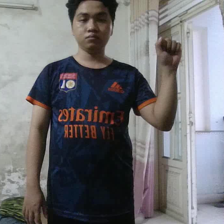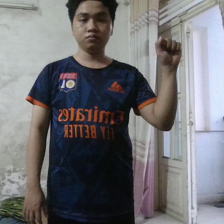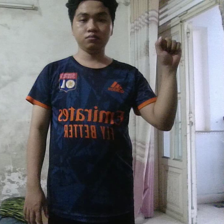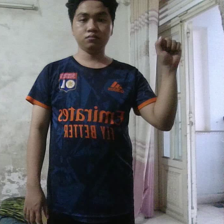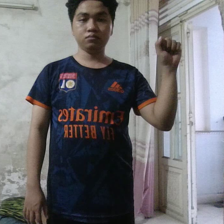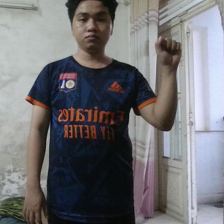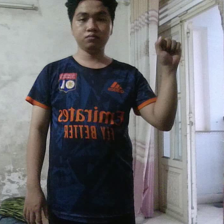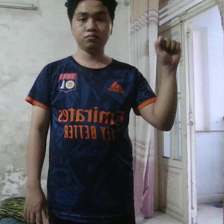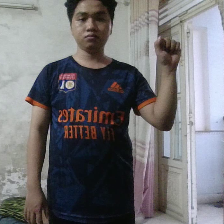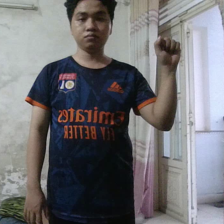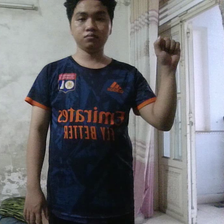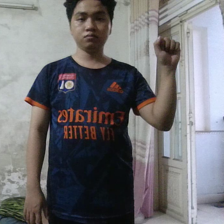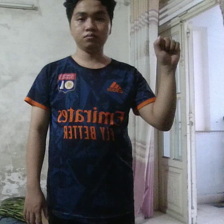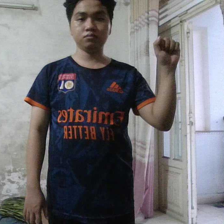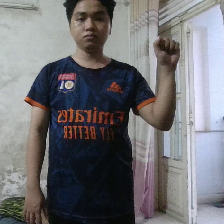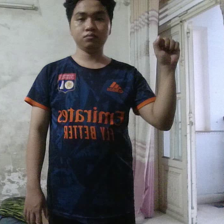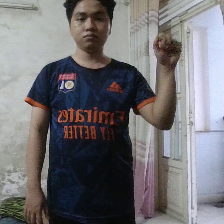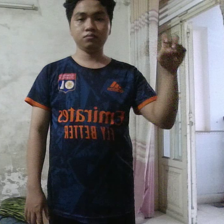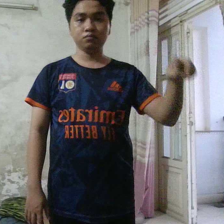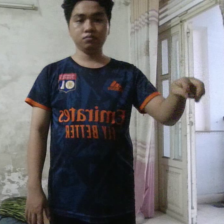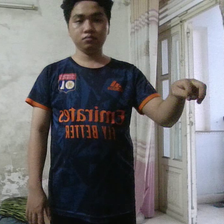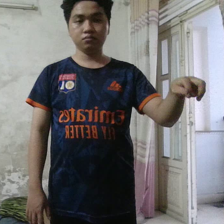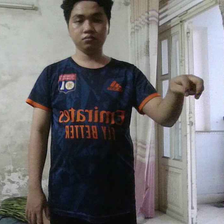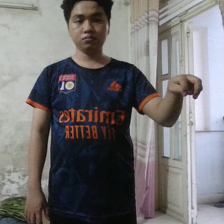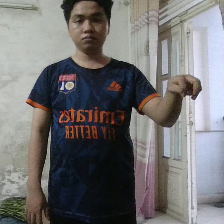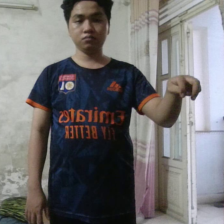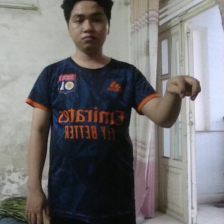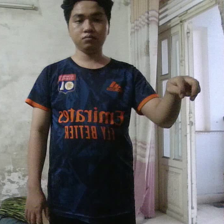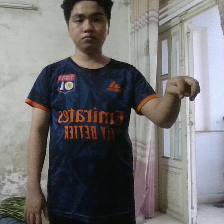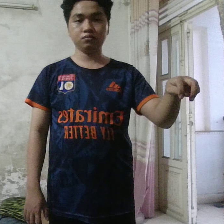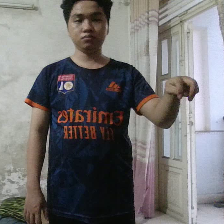â